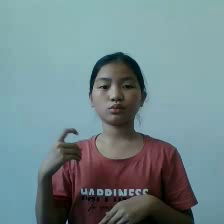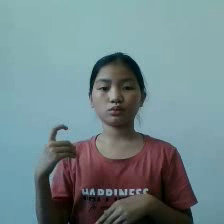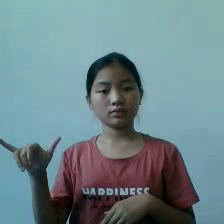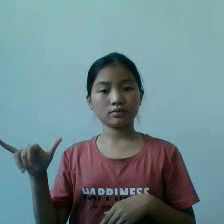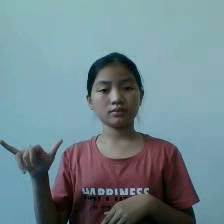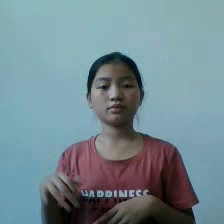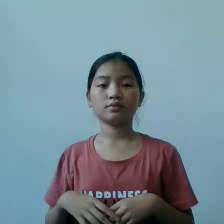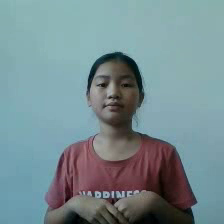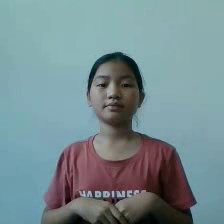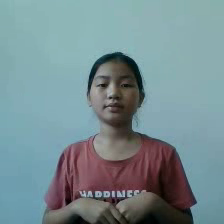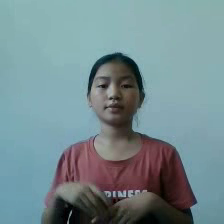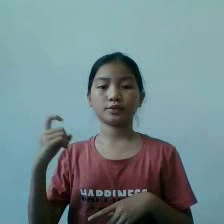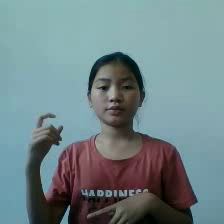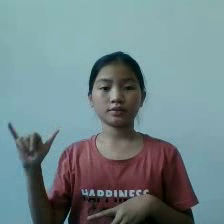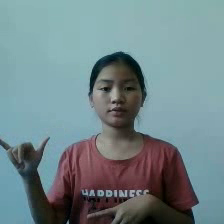Đồng ý